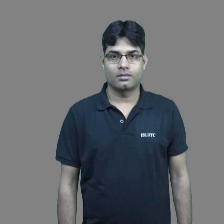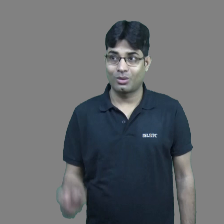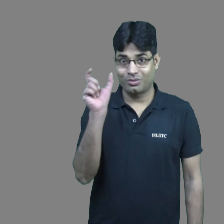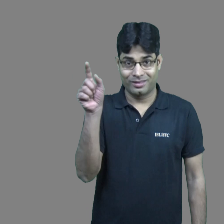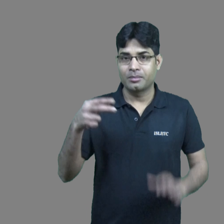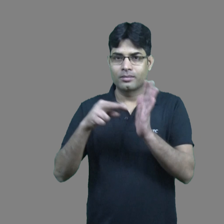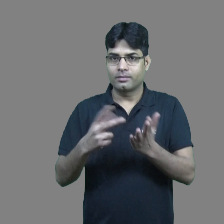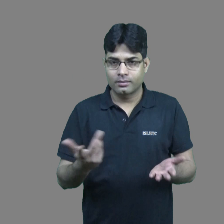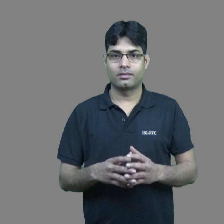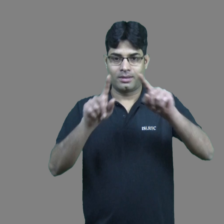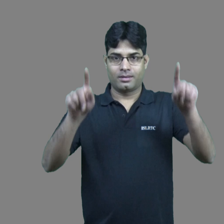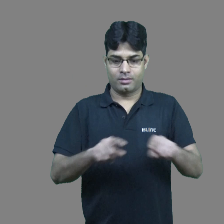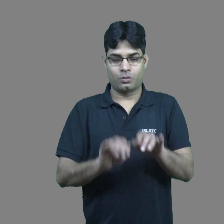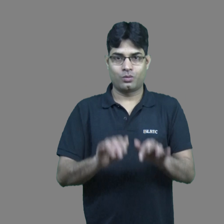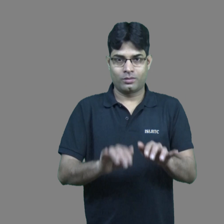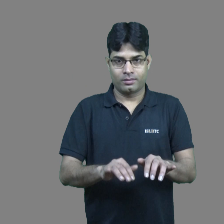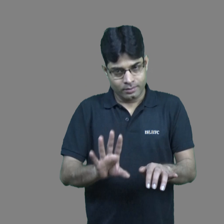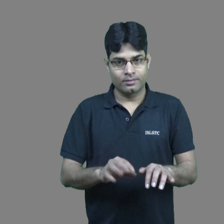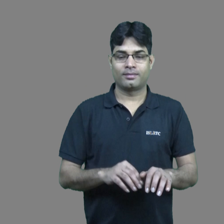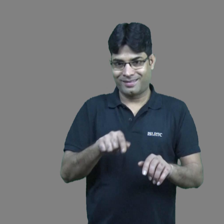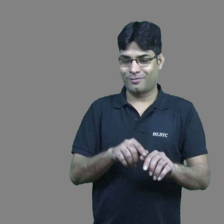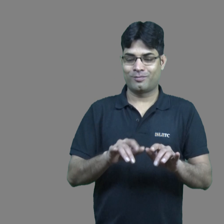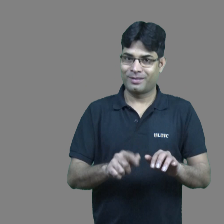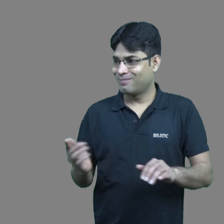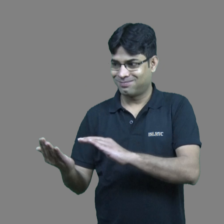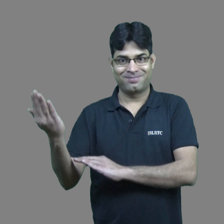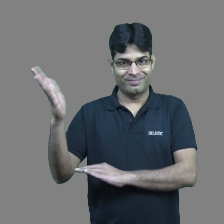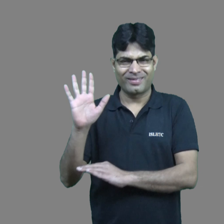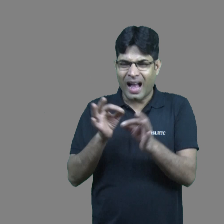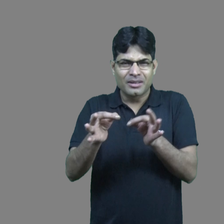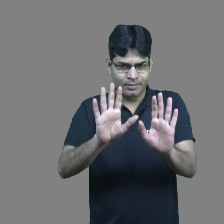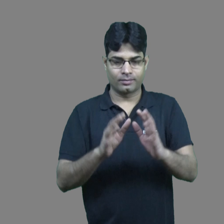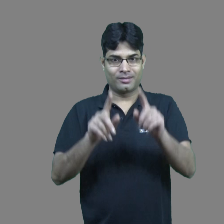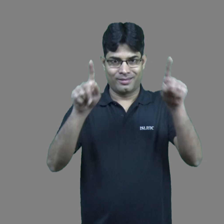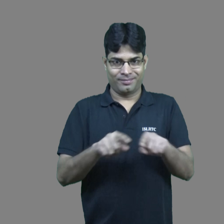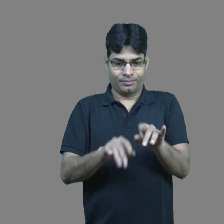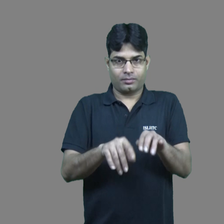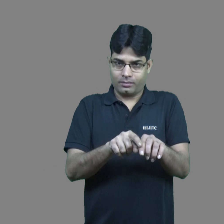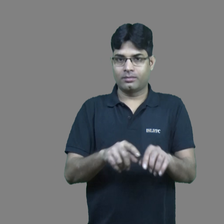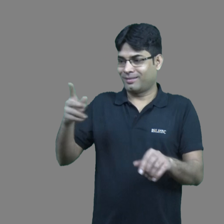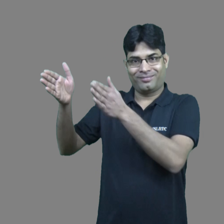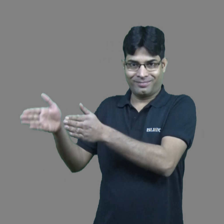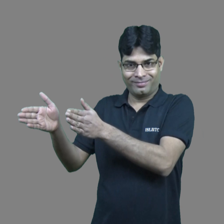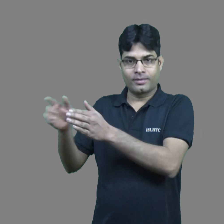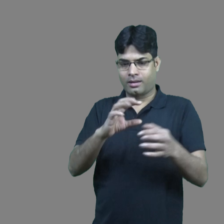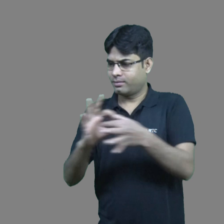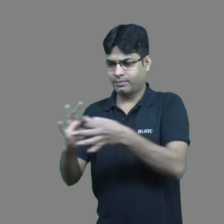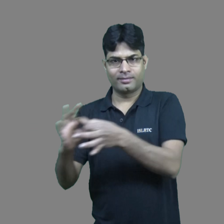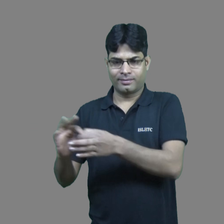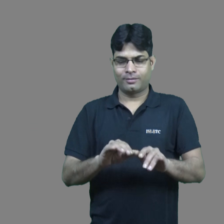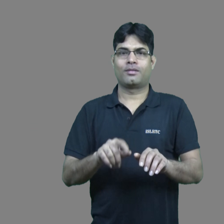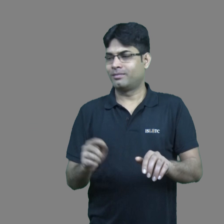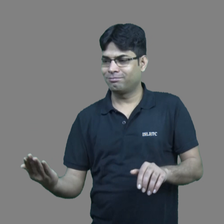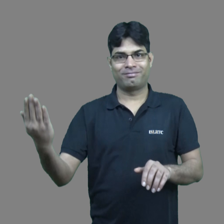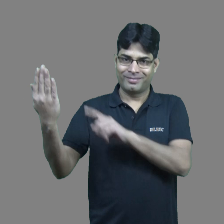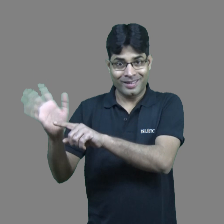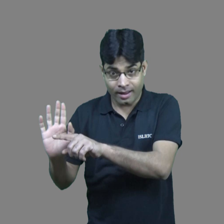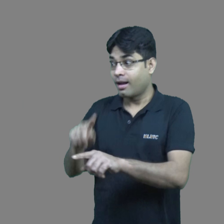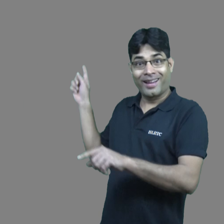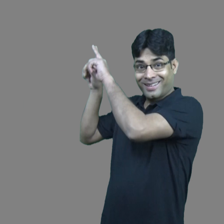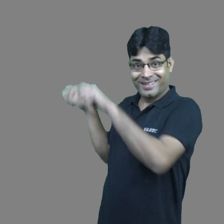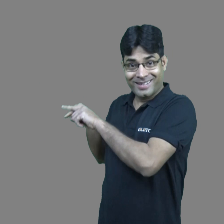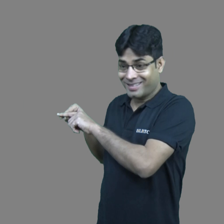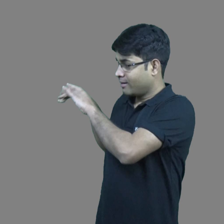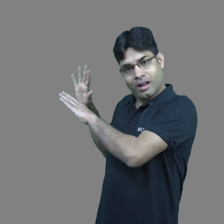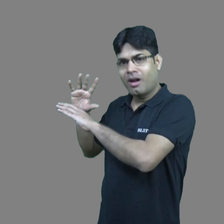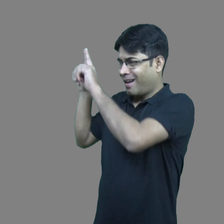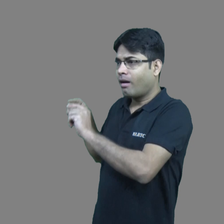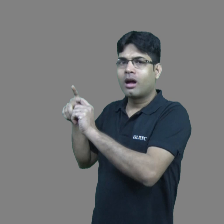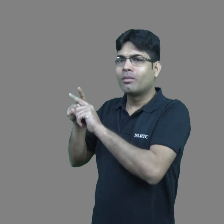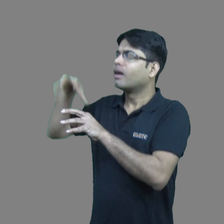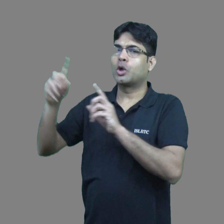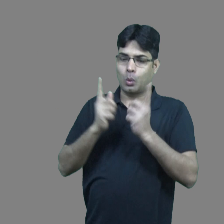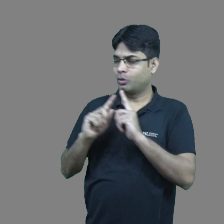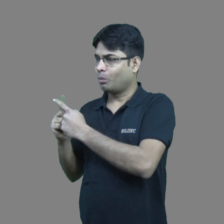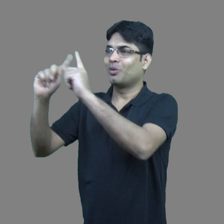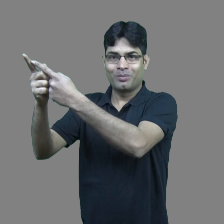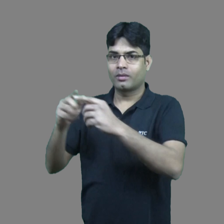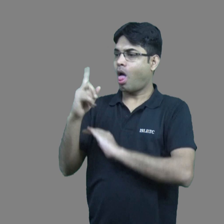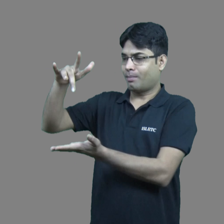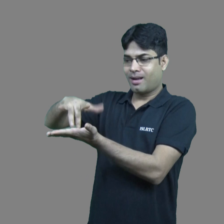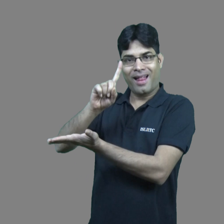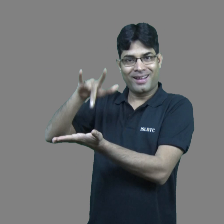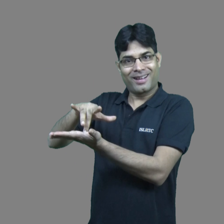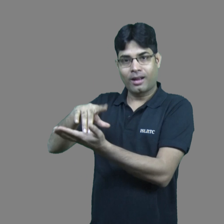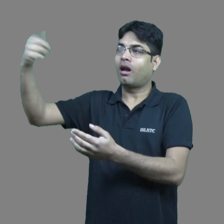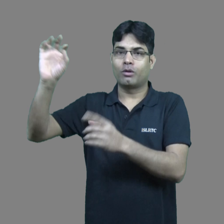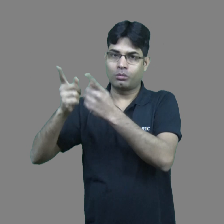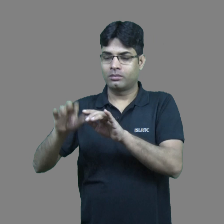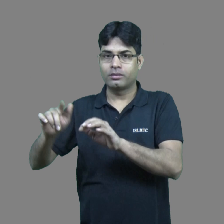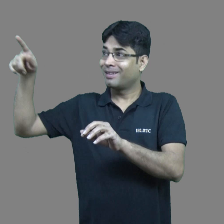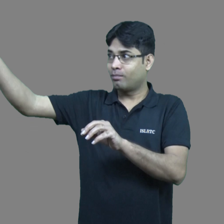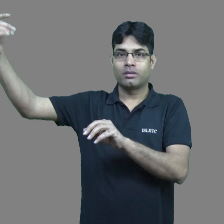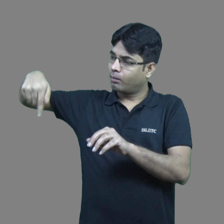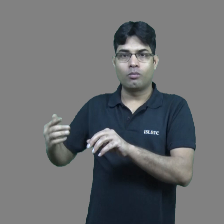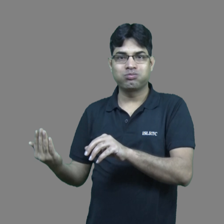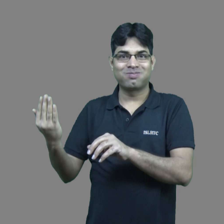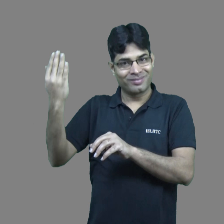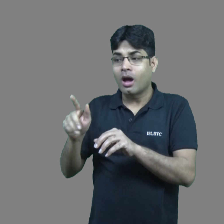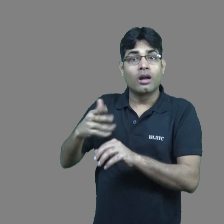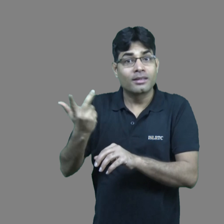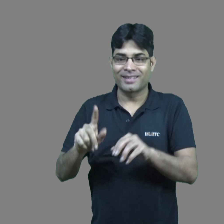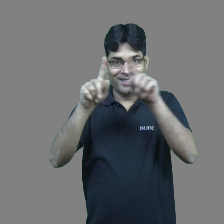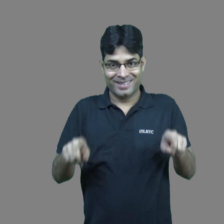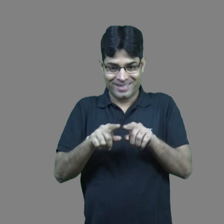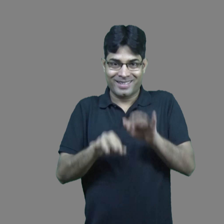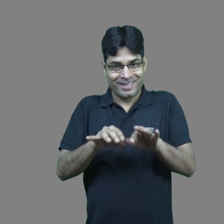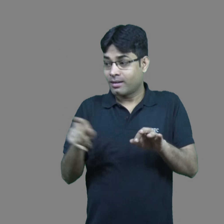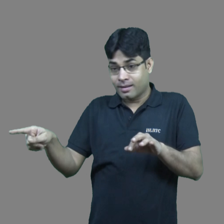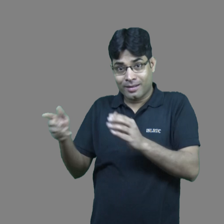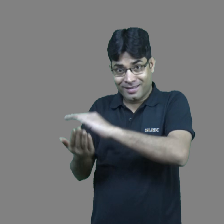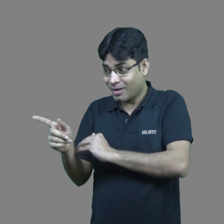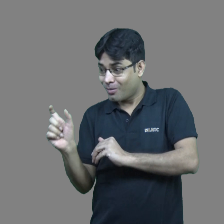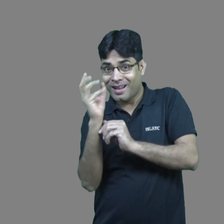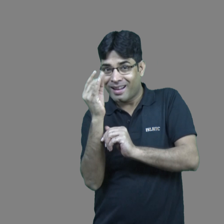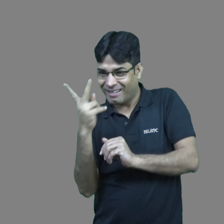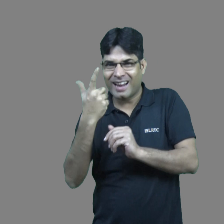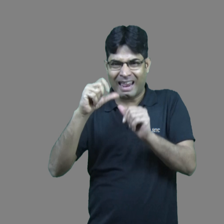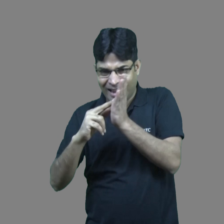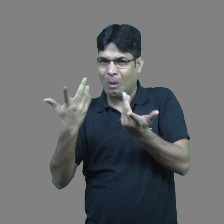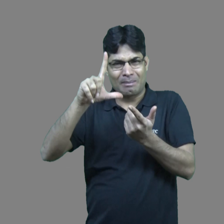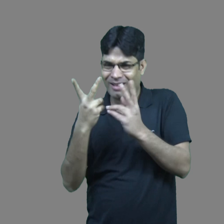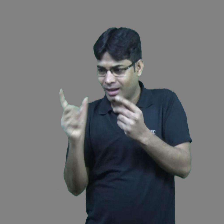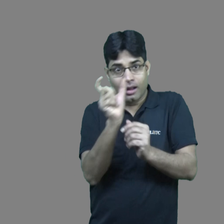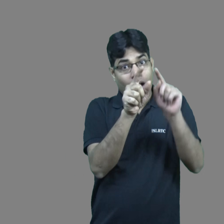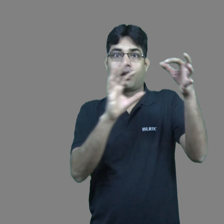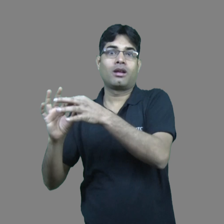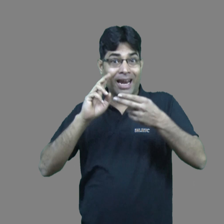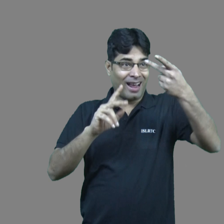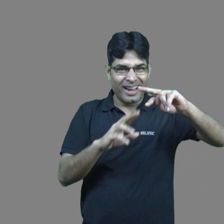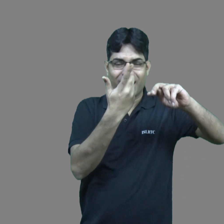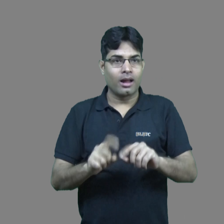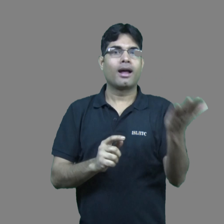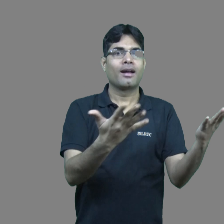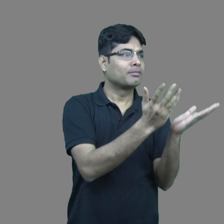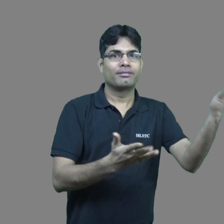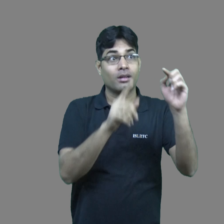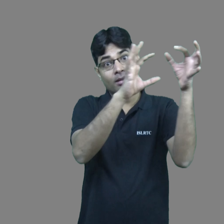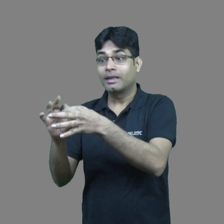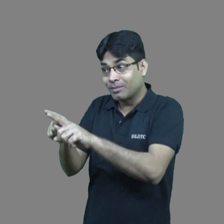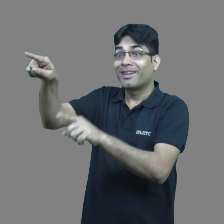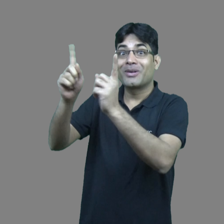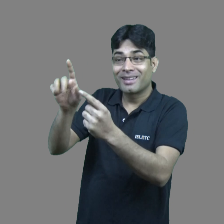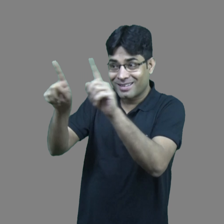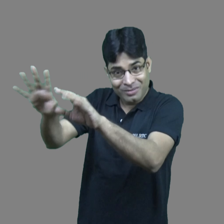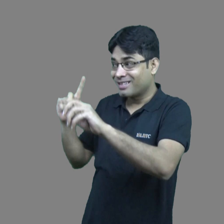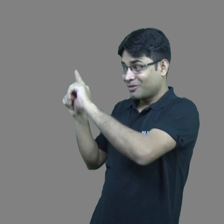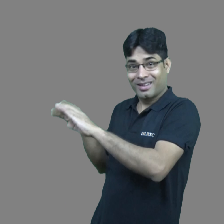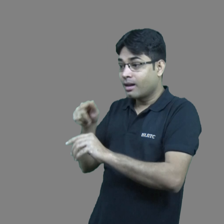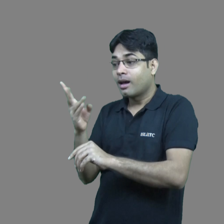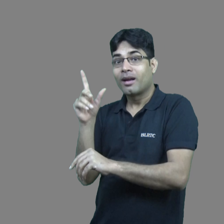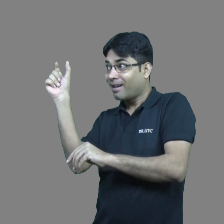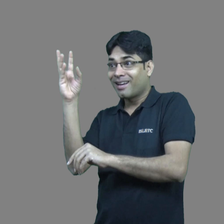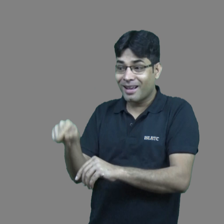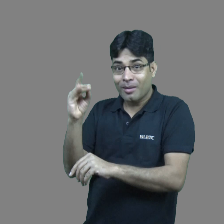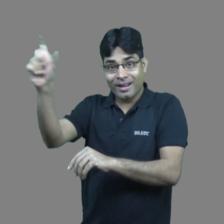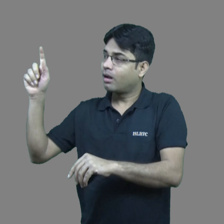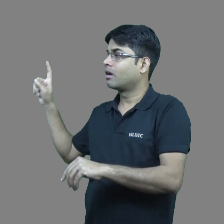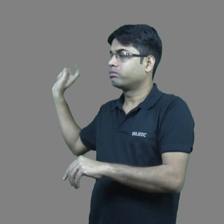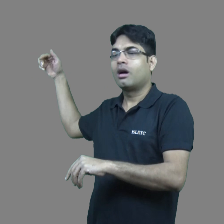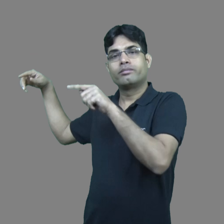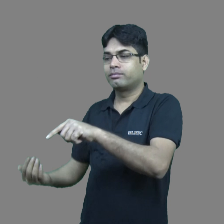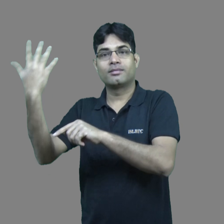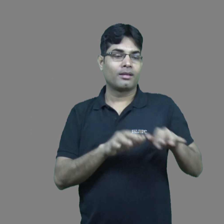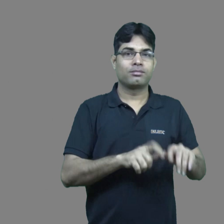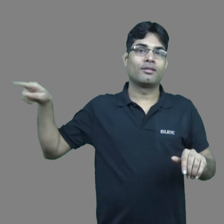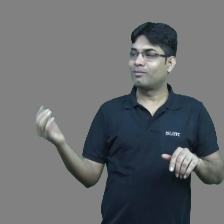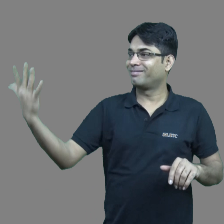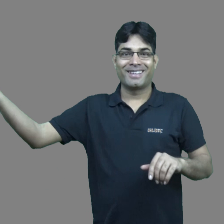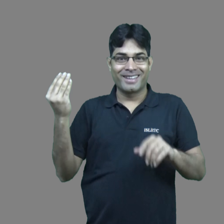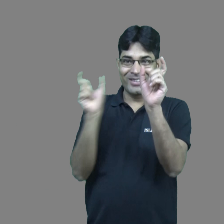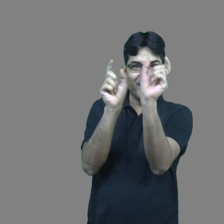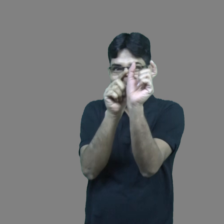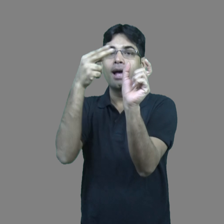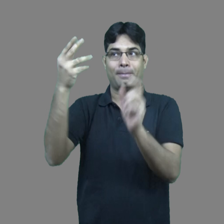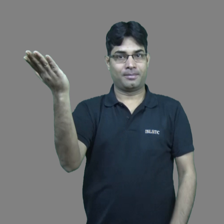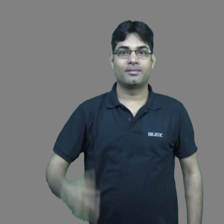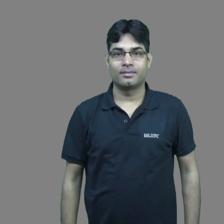Ports Tab